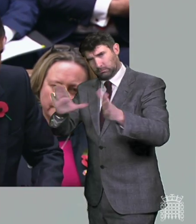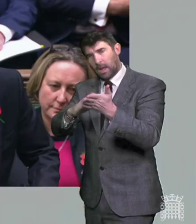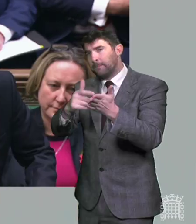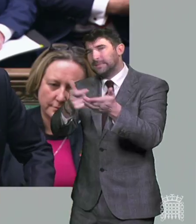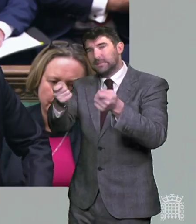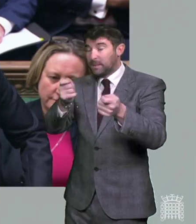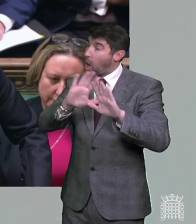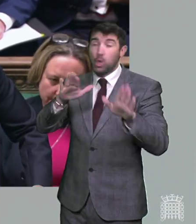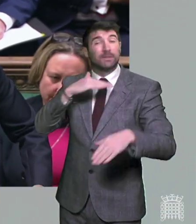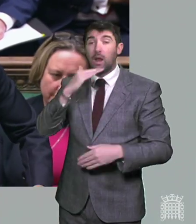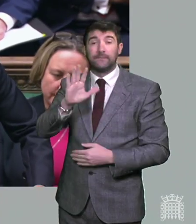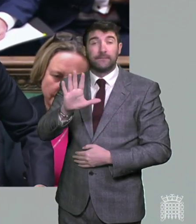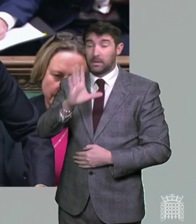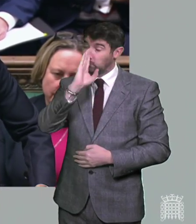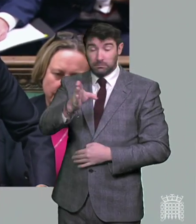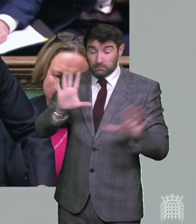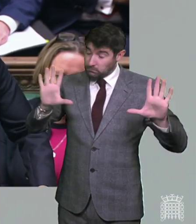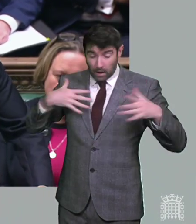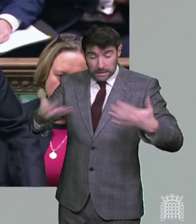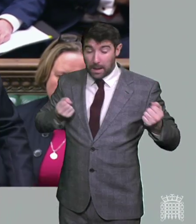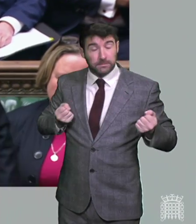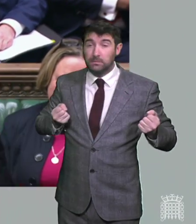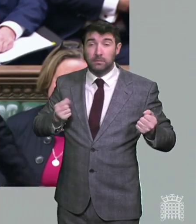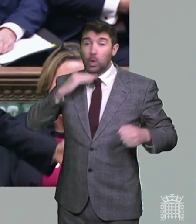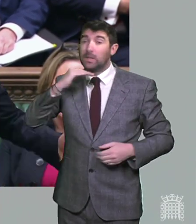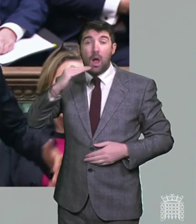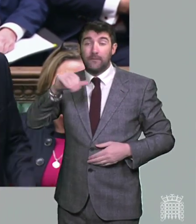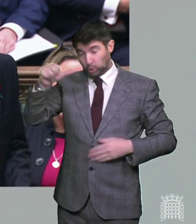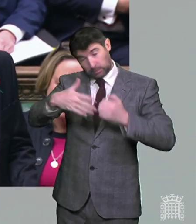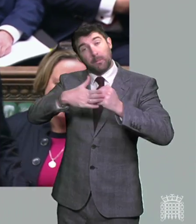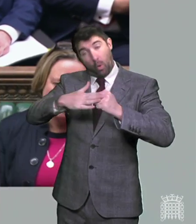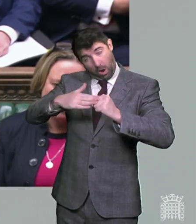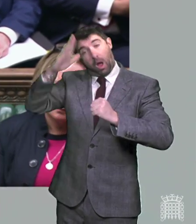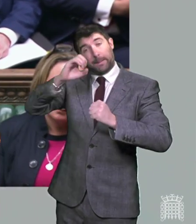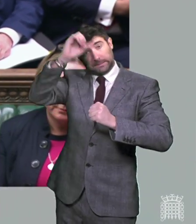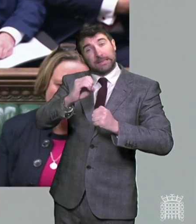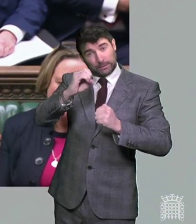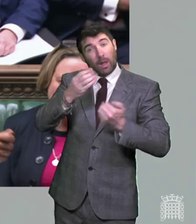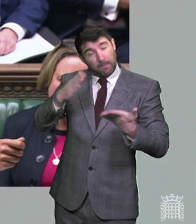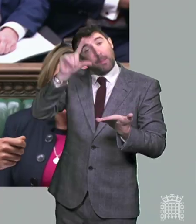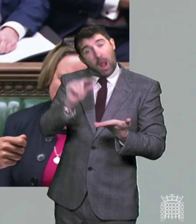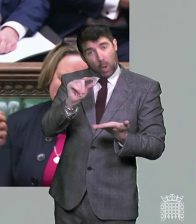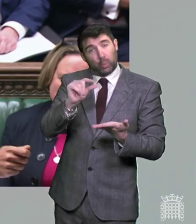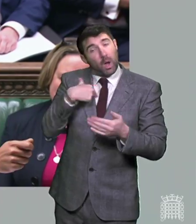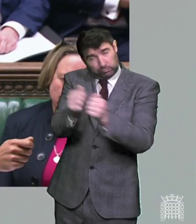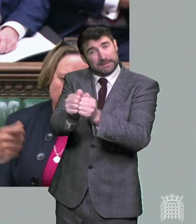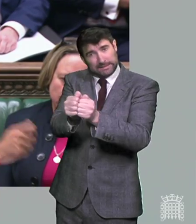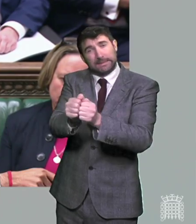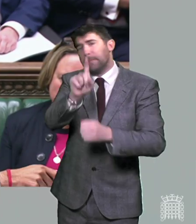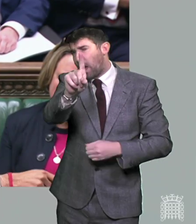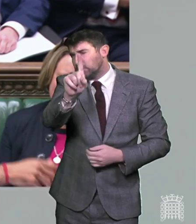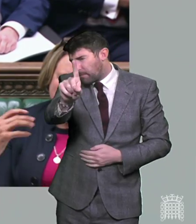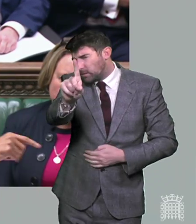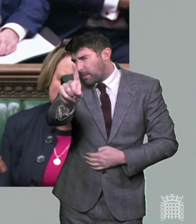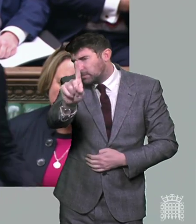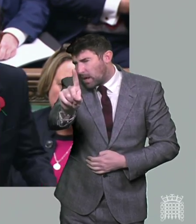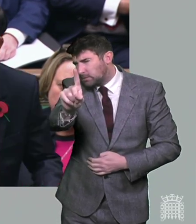The right honourable and learned Gentleman raises the question of what we are doing.